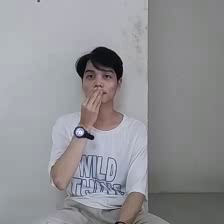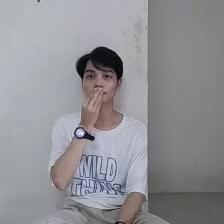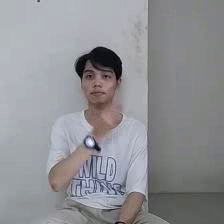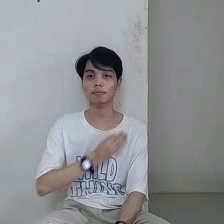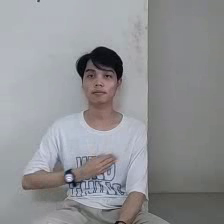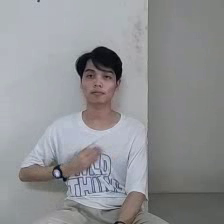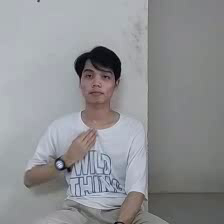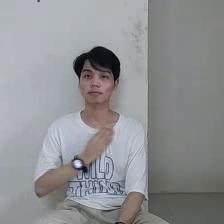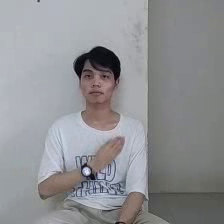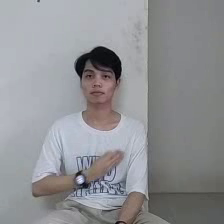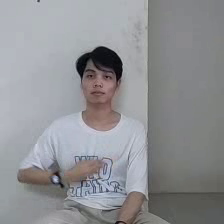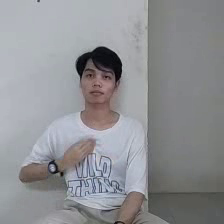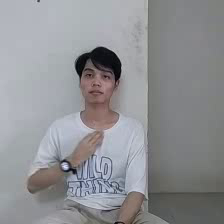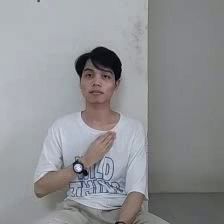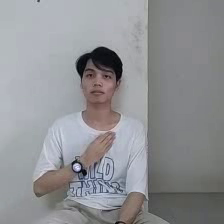Ăn mừng